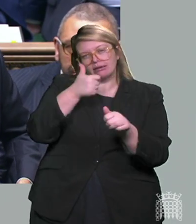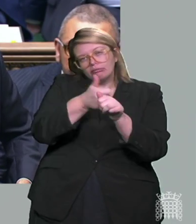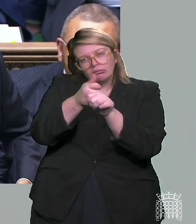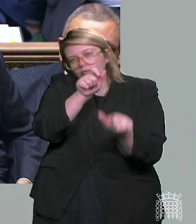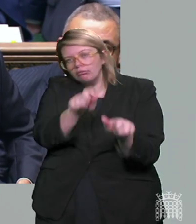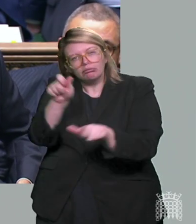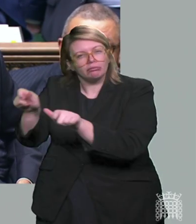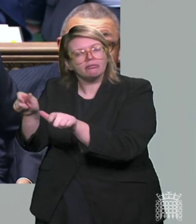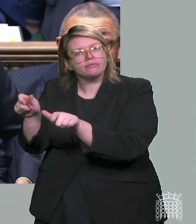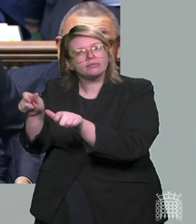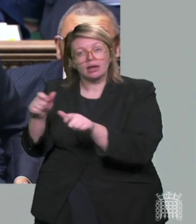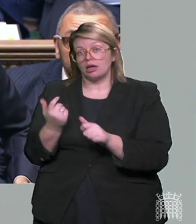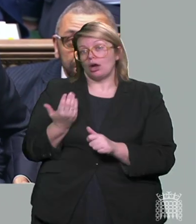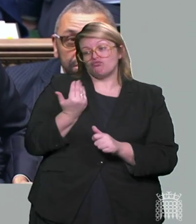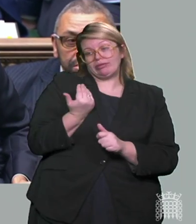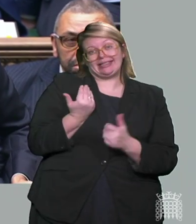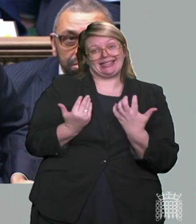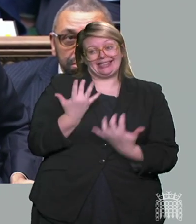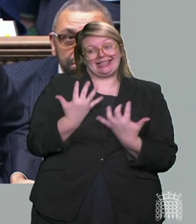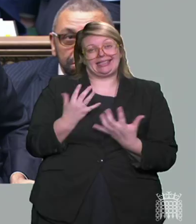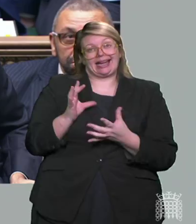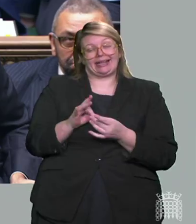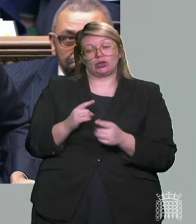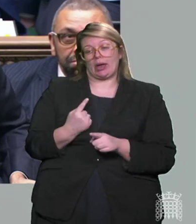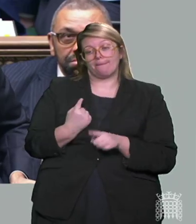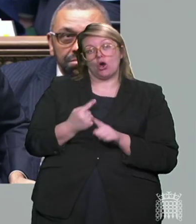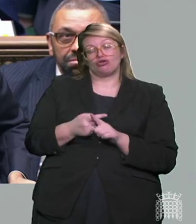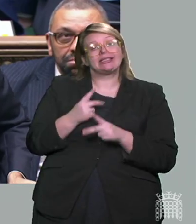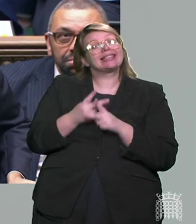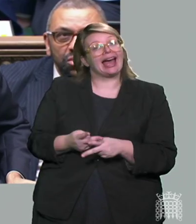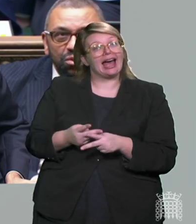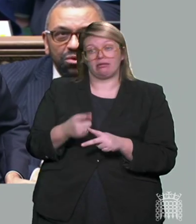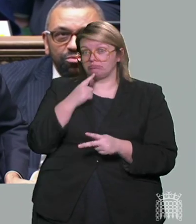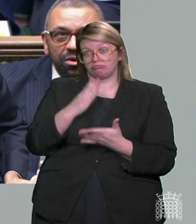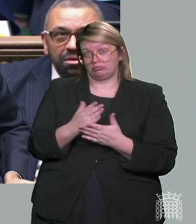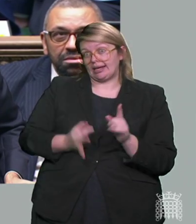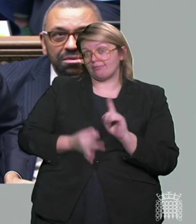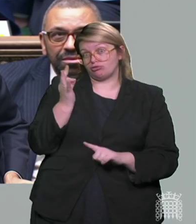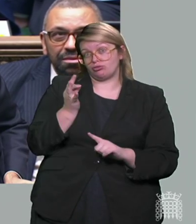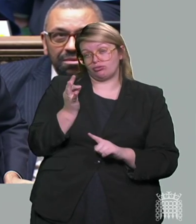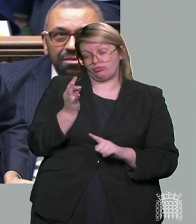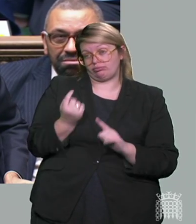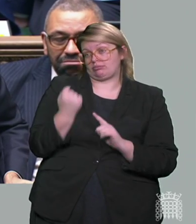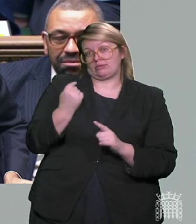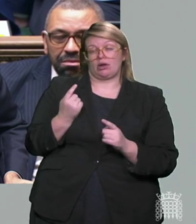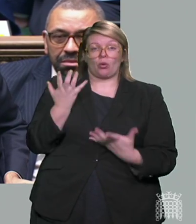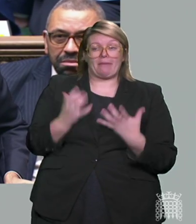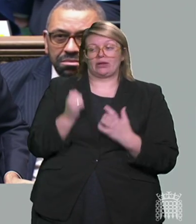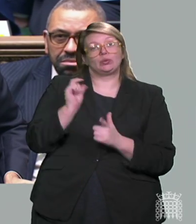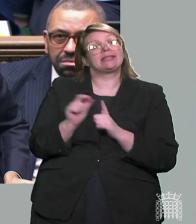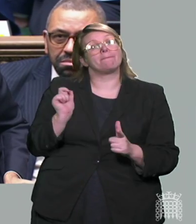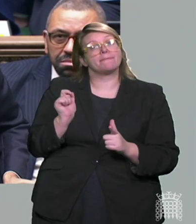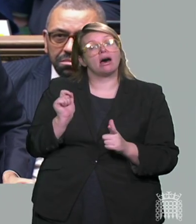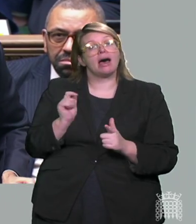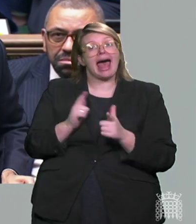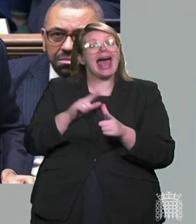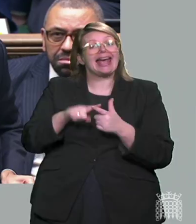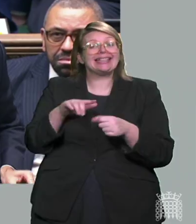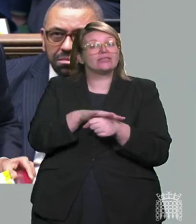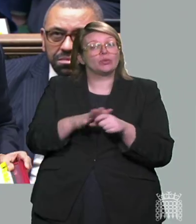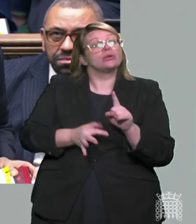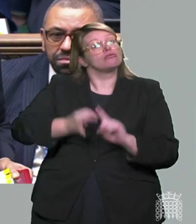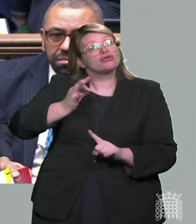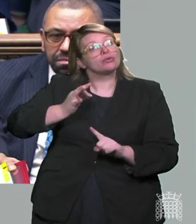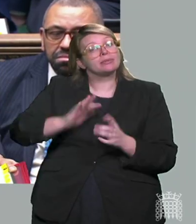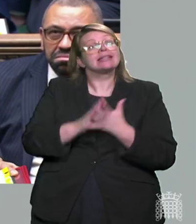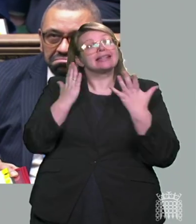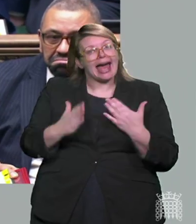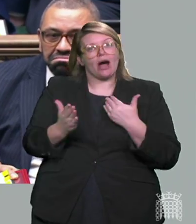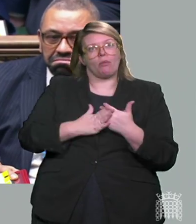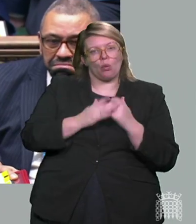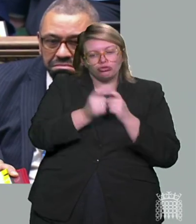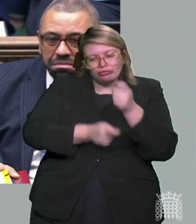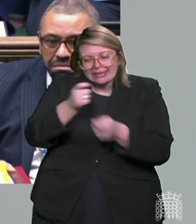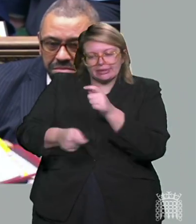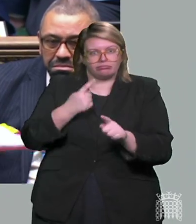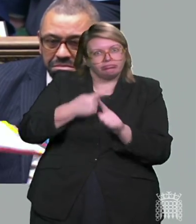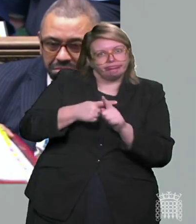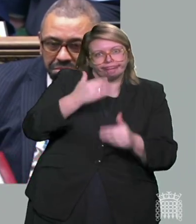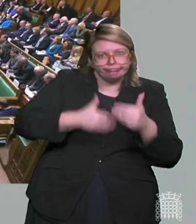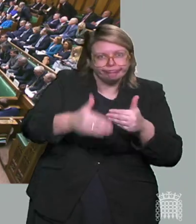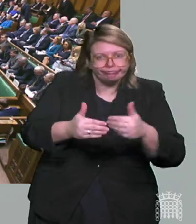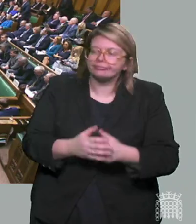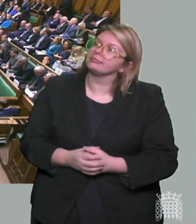I am very pleased that the most recent statistics on urgent emergency care show considerable improvement from the challenges we faced in December, and we are now on a clear path to getting people the treatment they need in the time they need it.